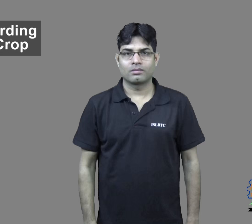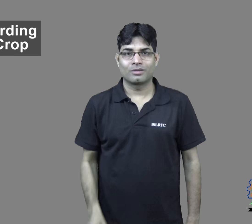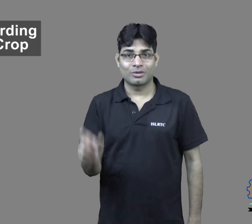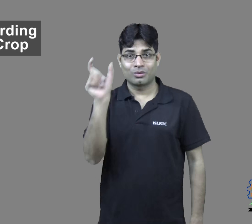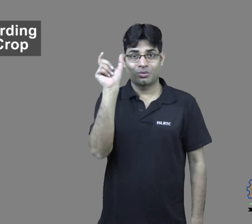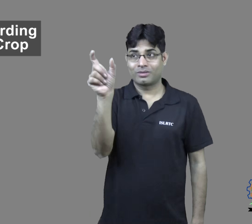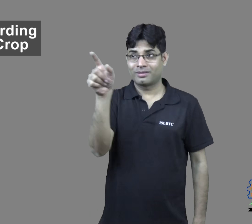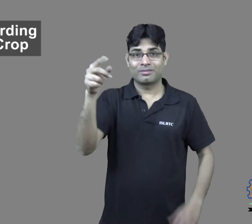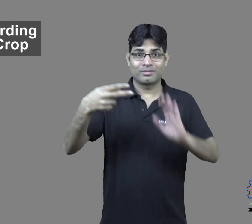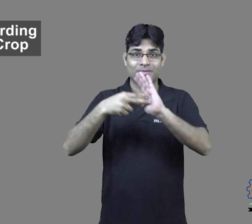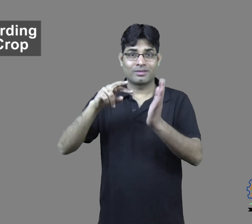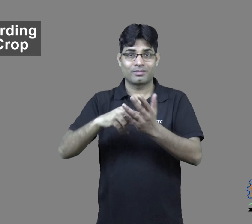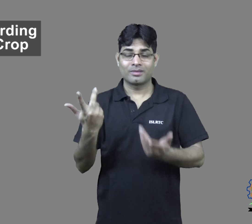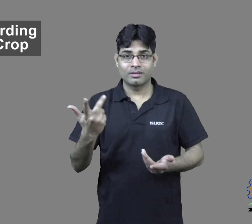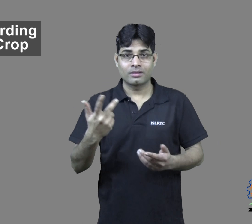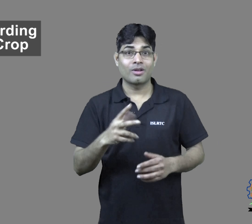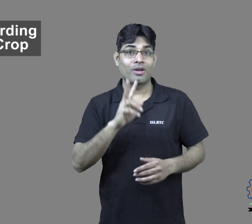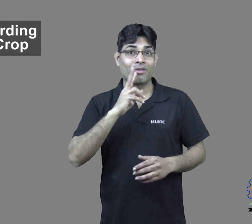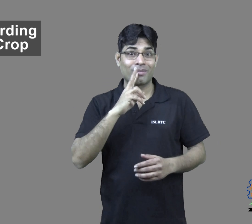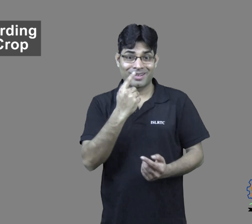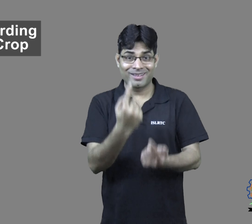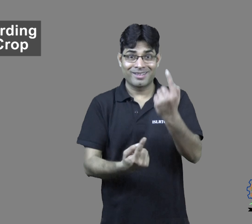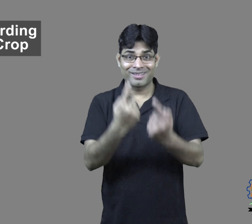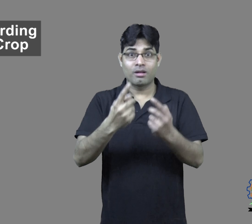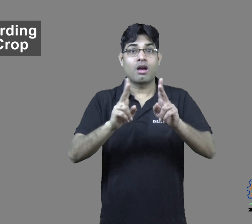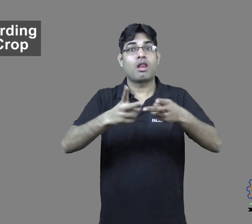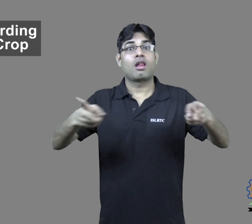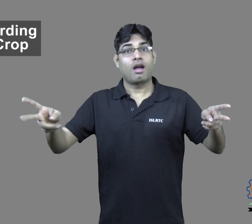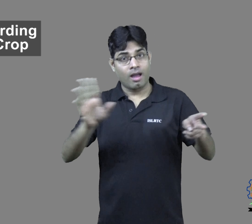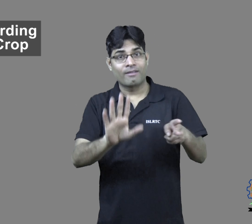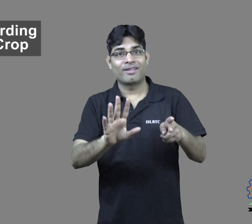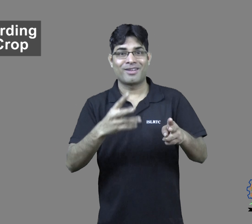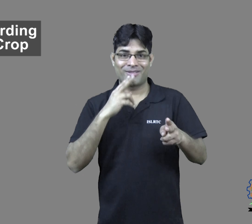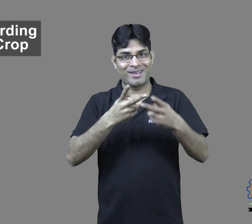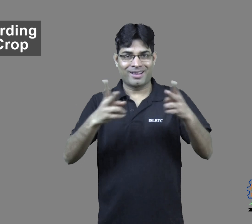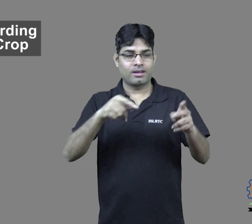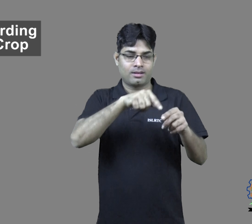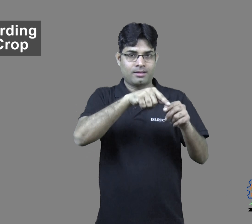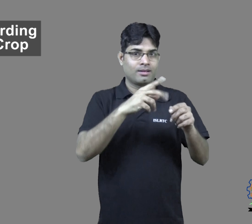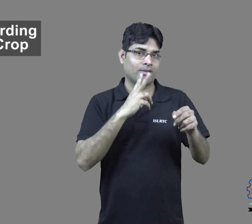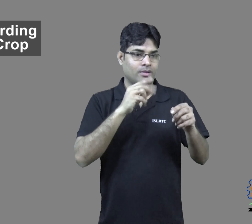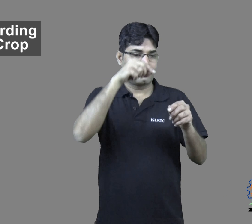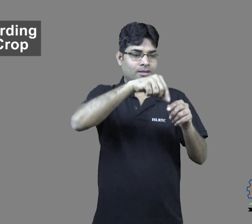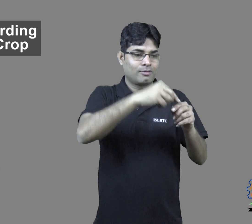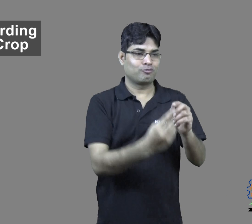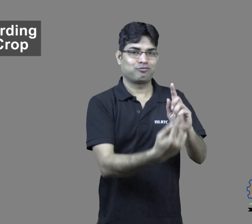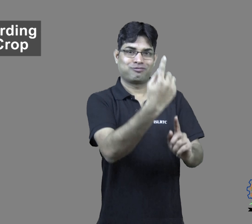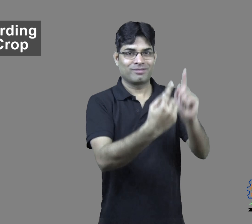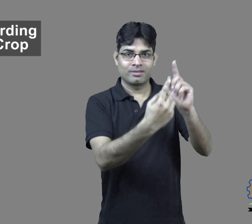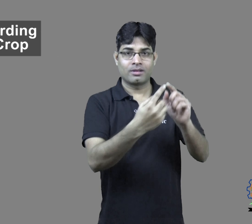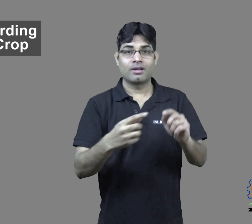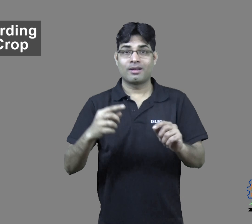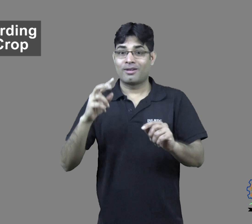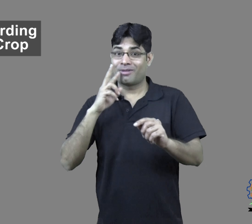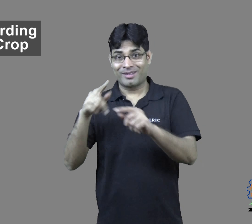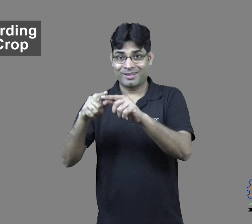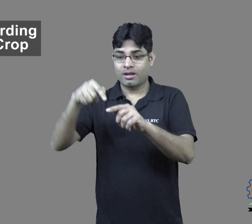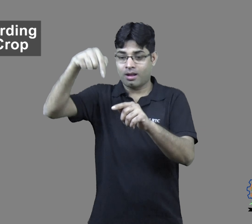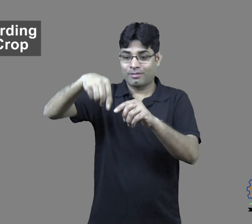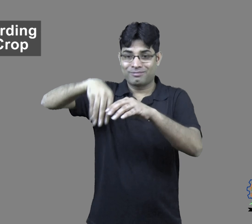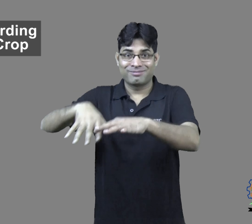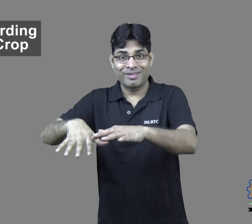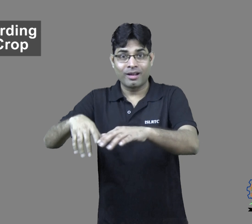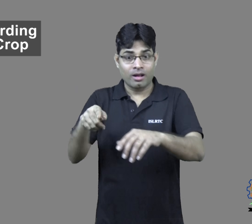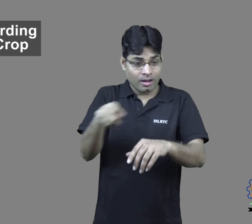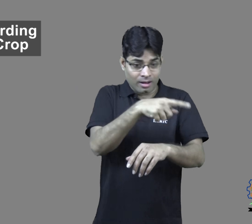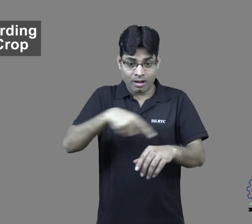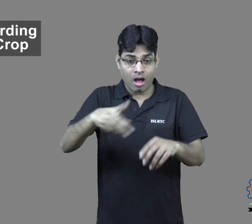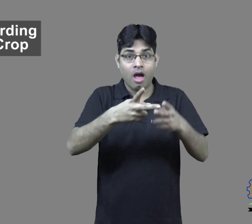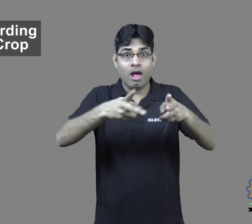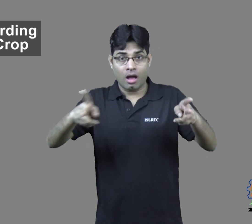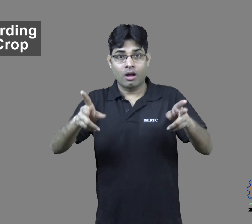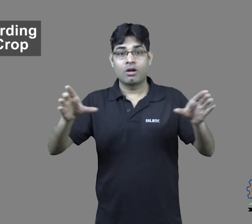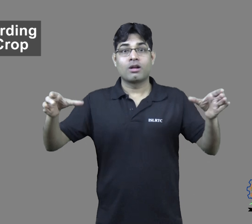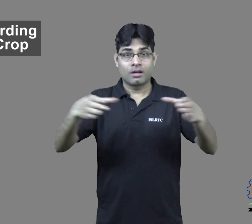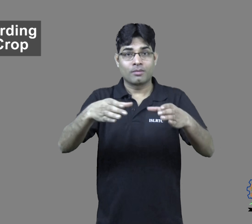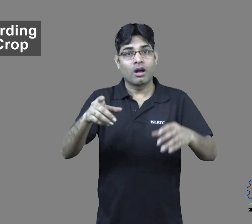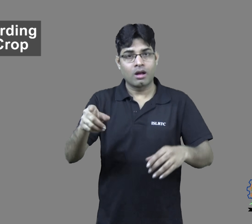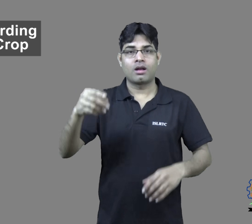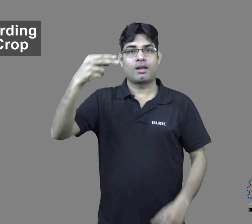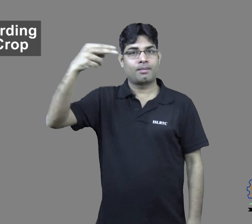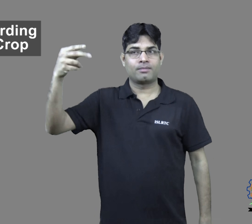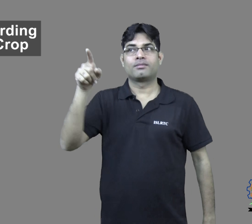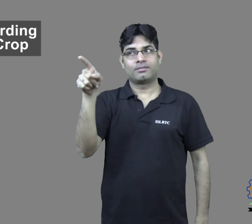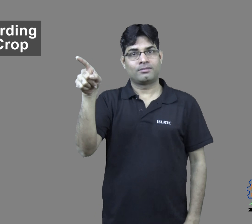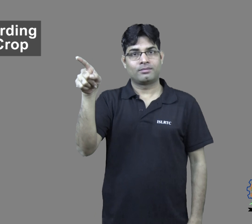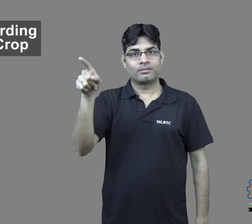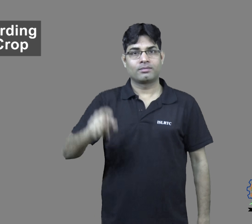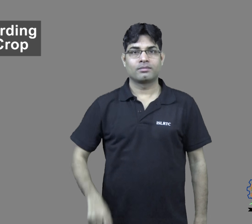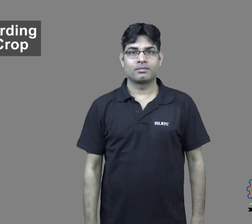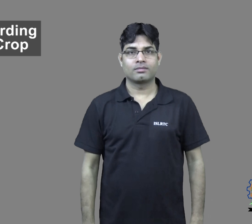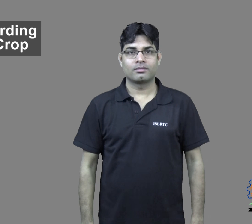Classification According to Parts used for Crop